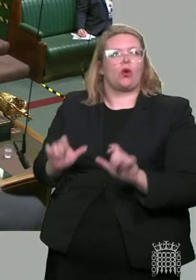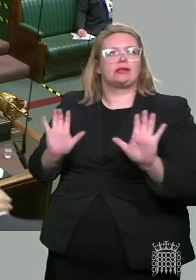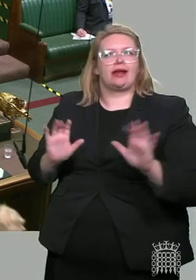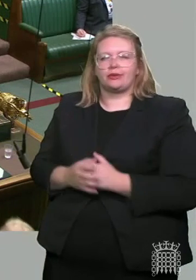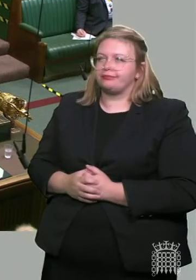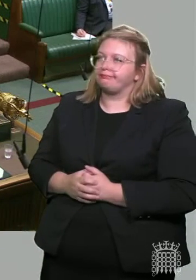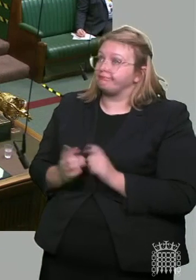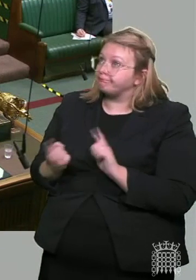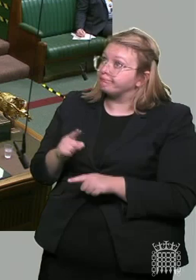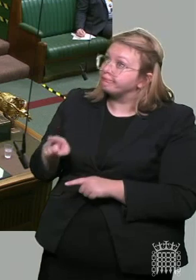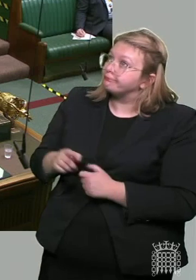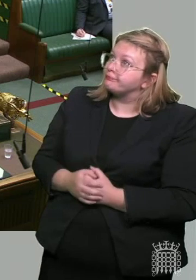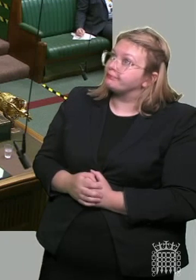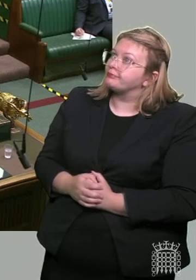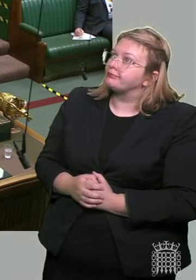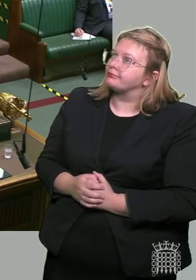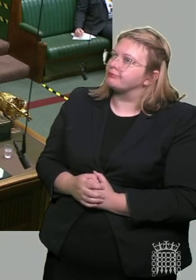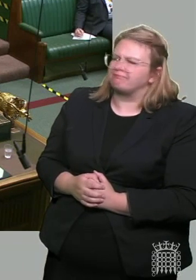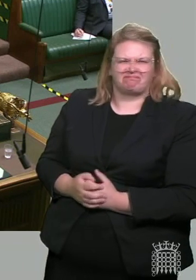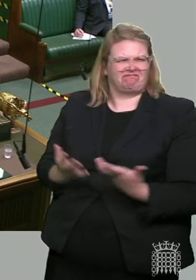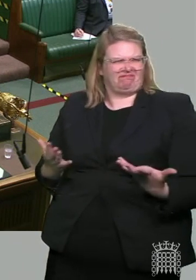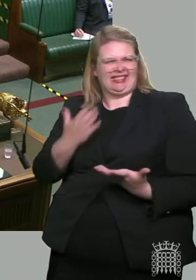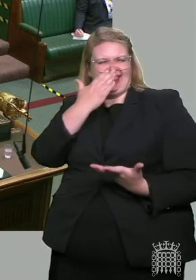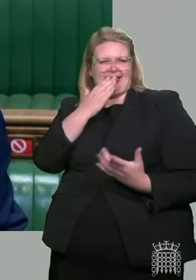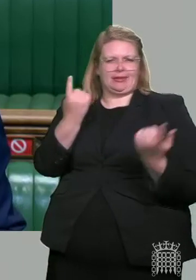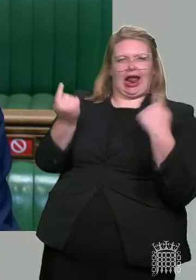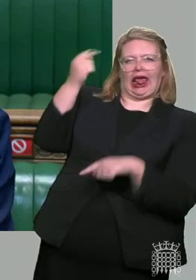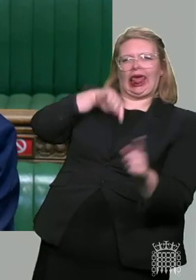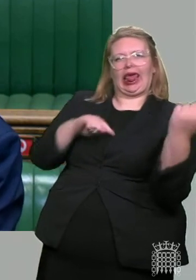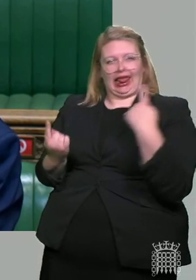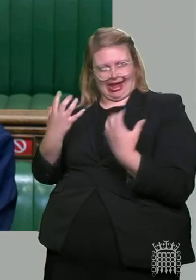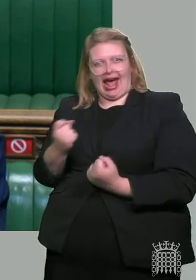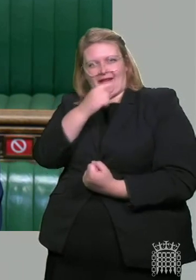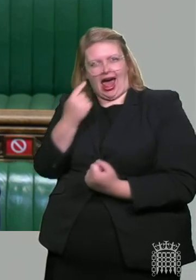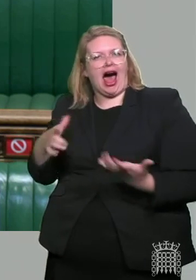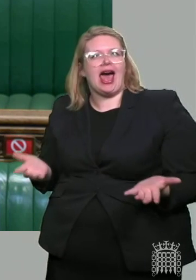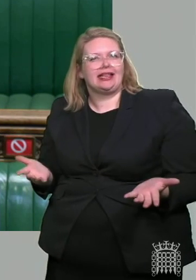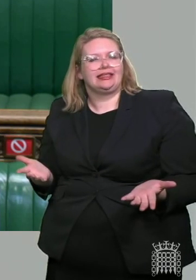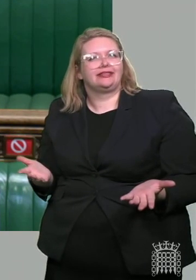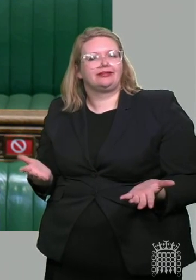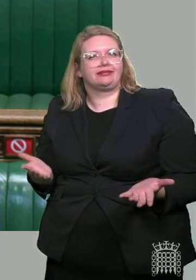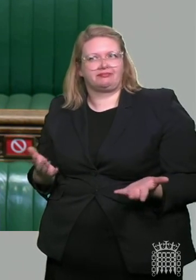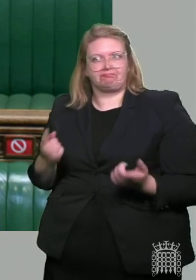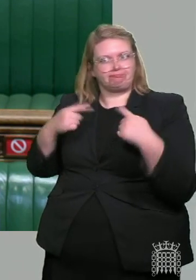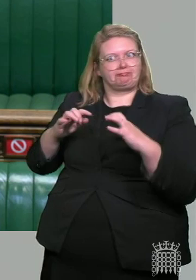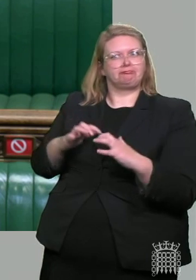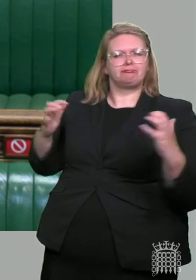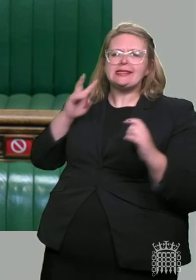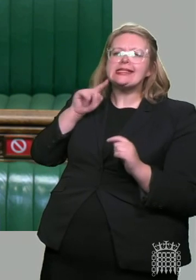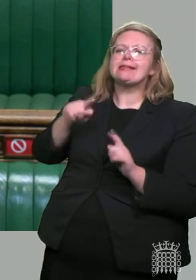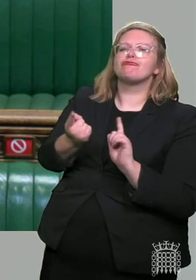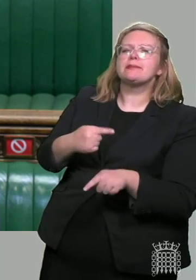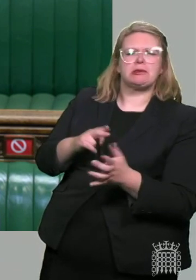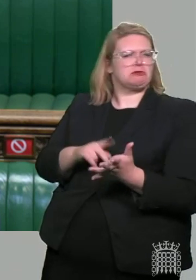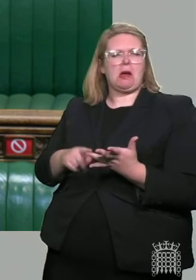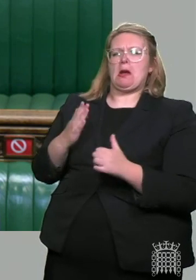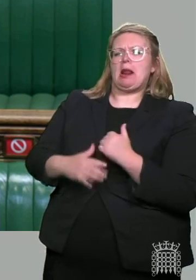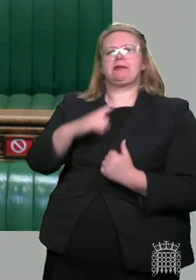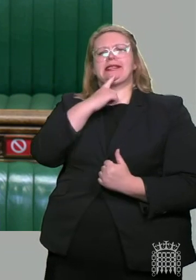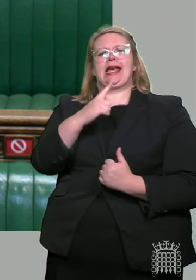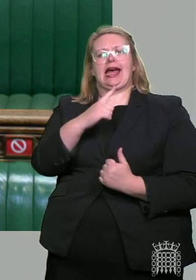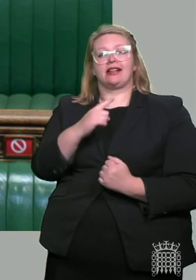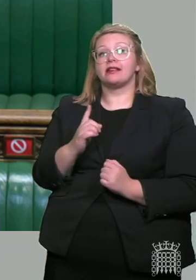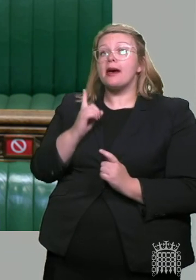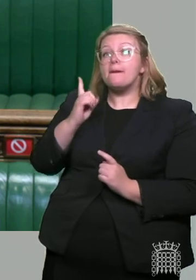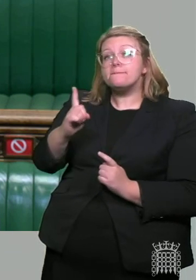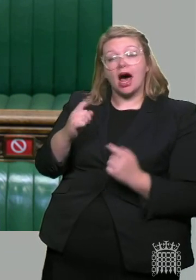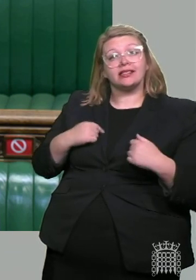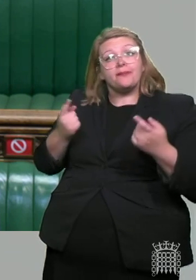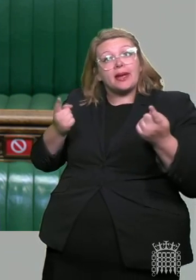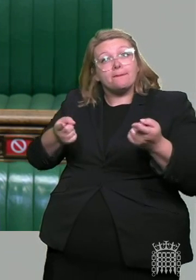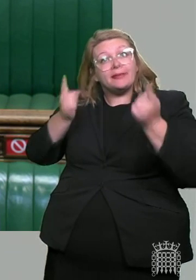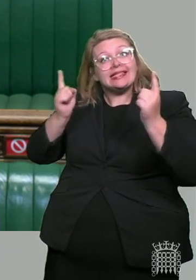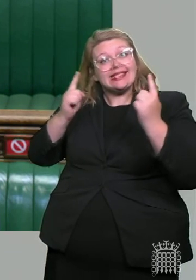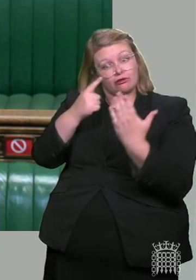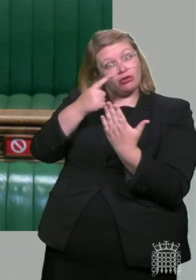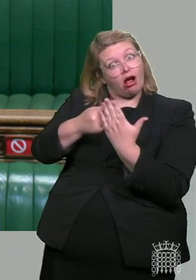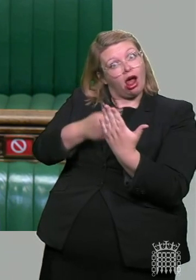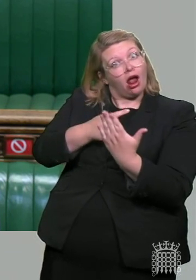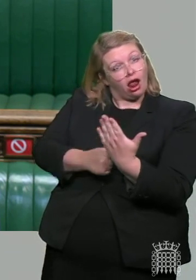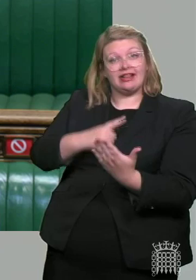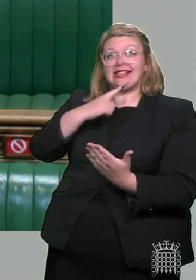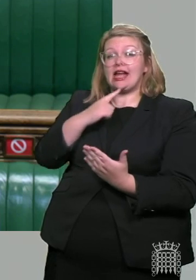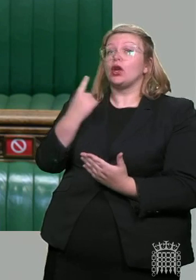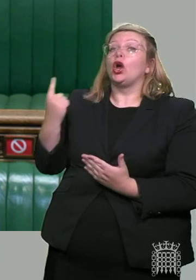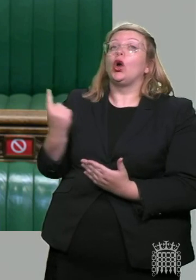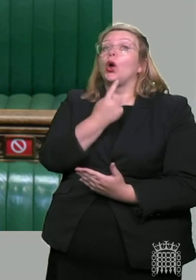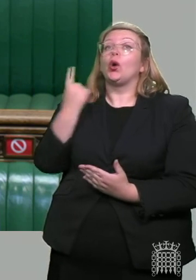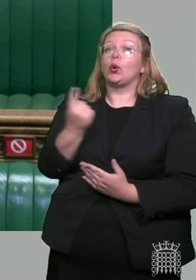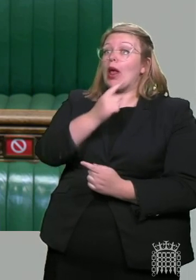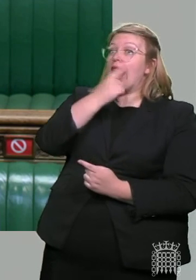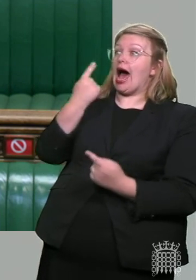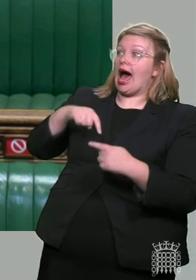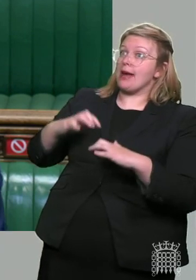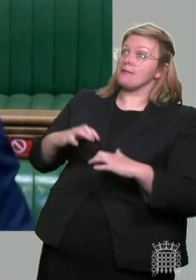Well, somebody here is not telling the truth. The House will have heard the Prime Minister’s answer, and I remind him that the ministerial code says: “Ministers who knowingly mislead Parliament will be expected to offer their resignation”.